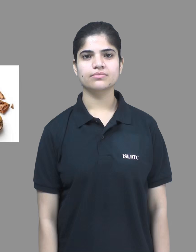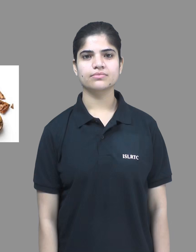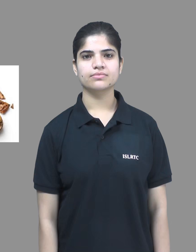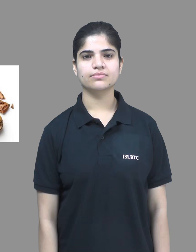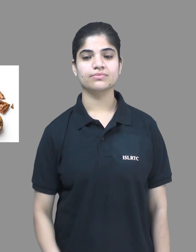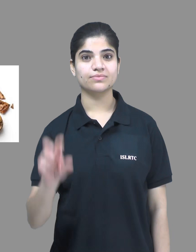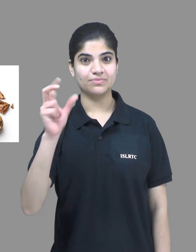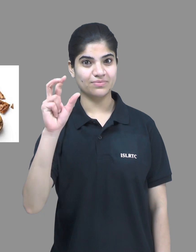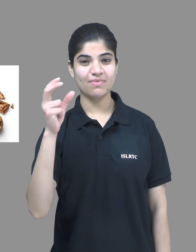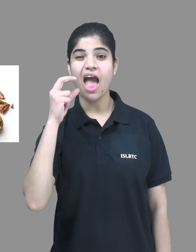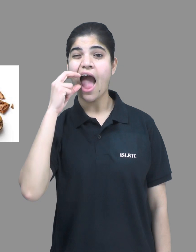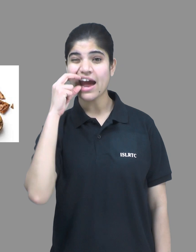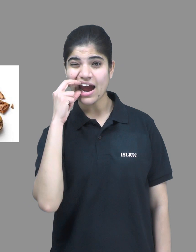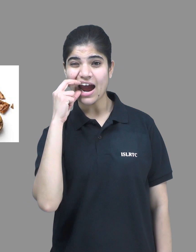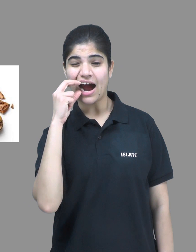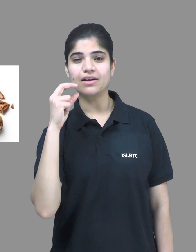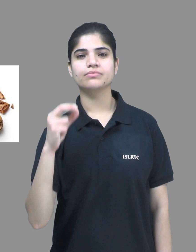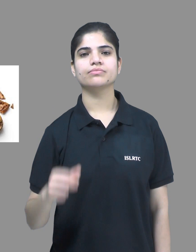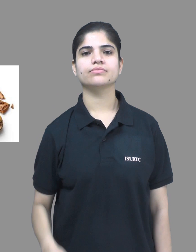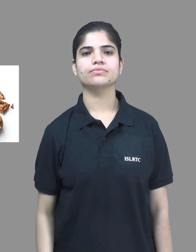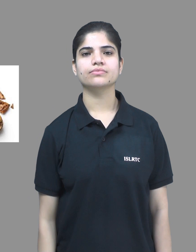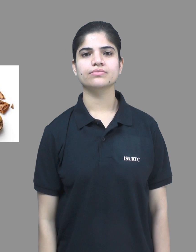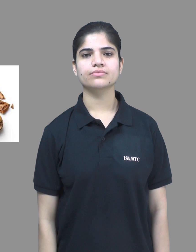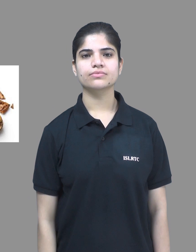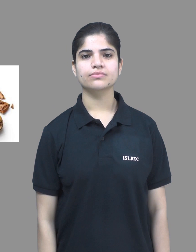Walnut